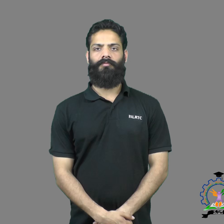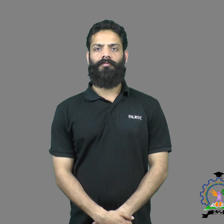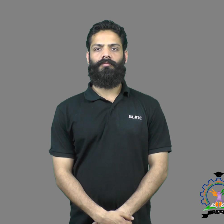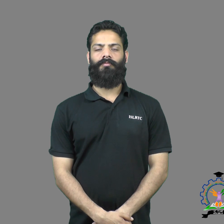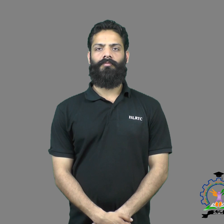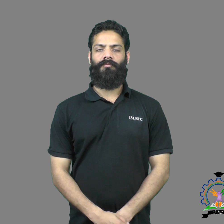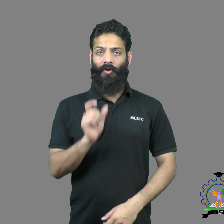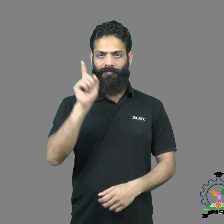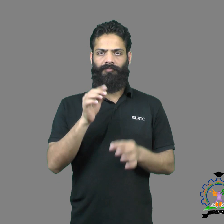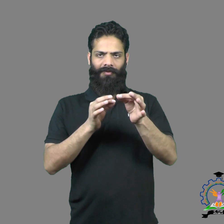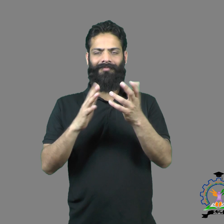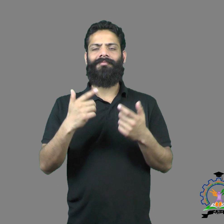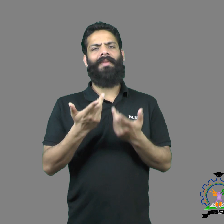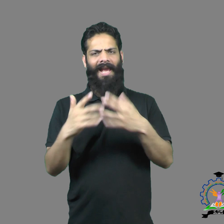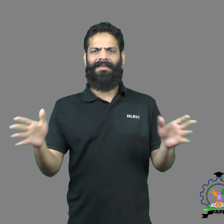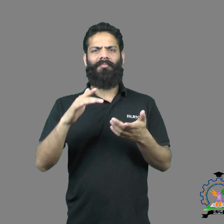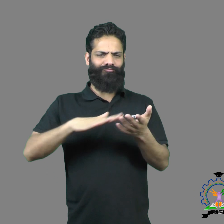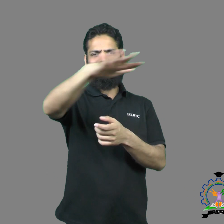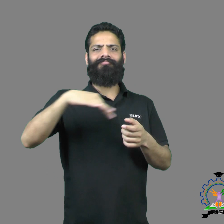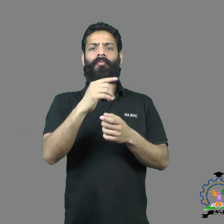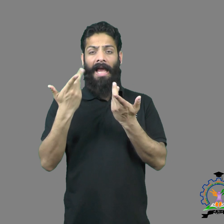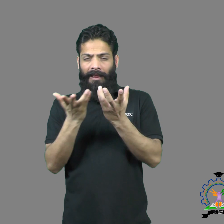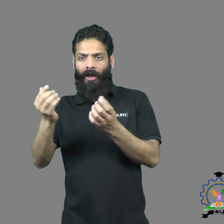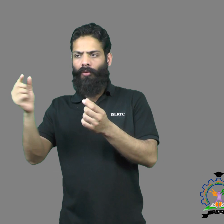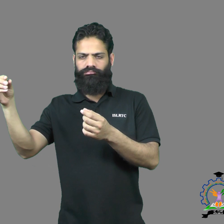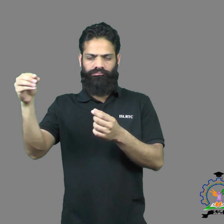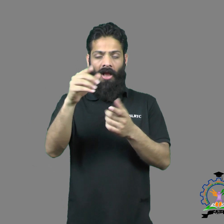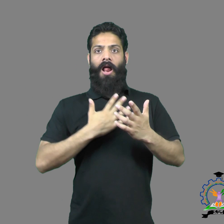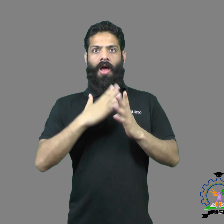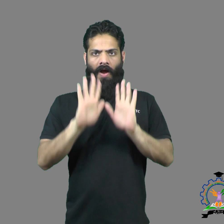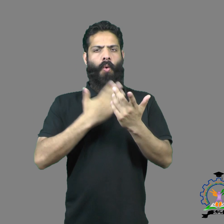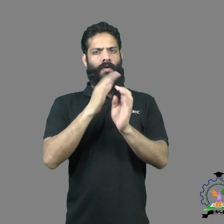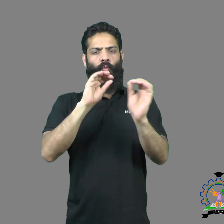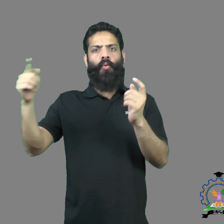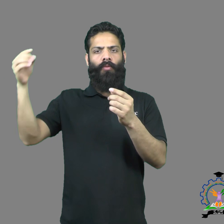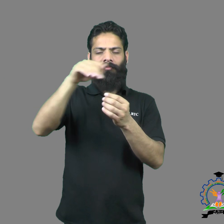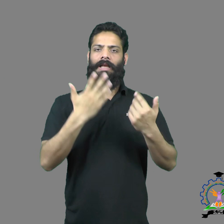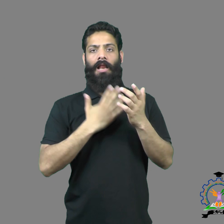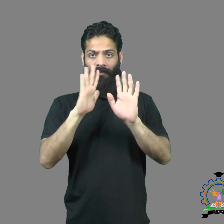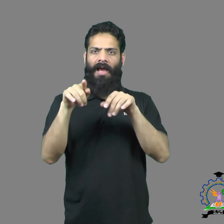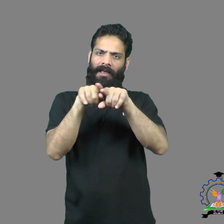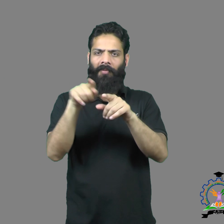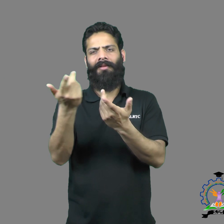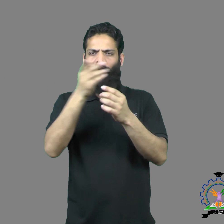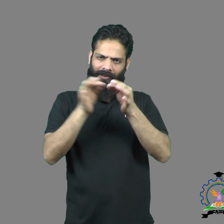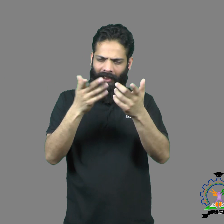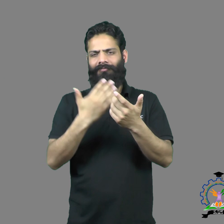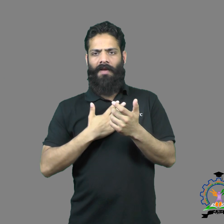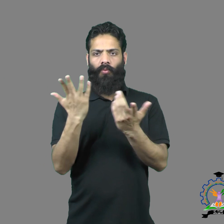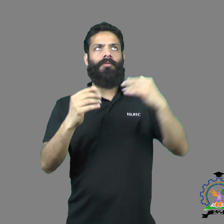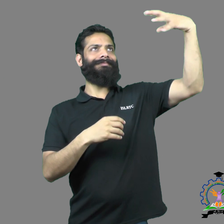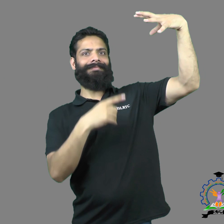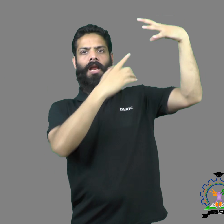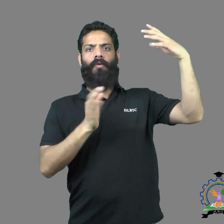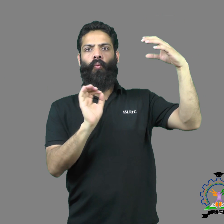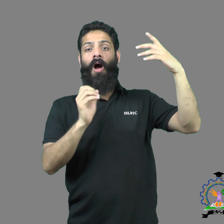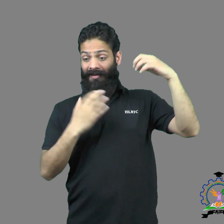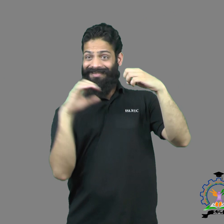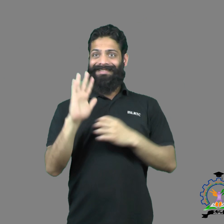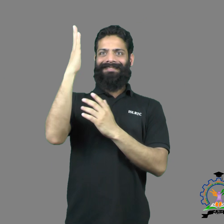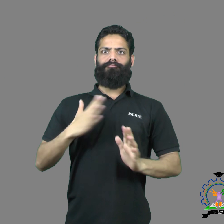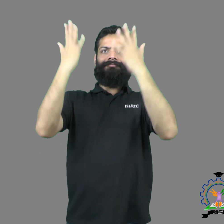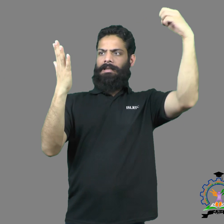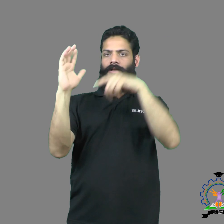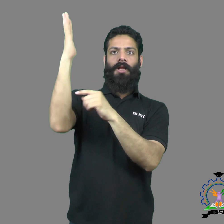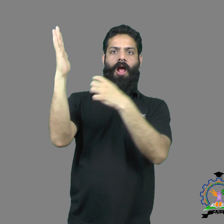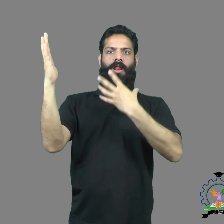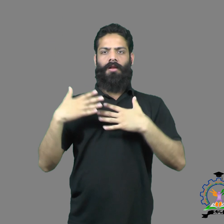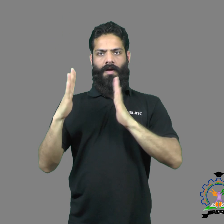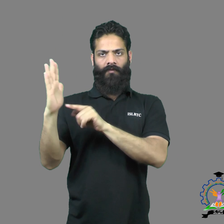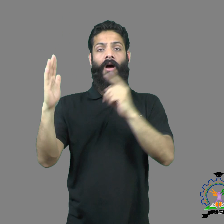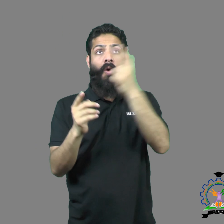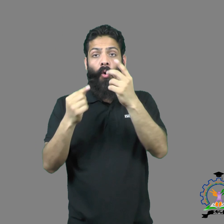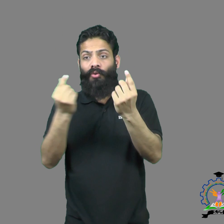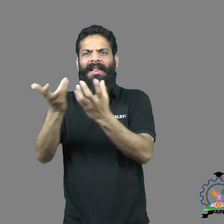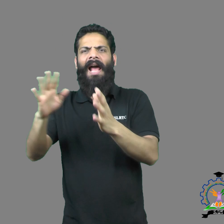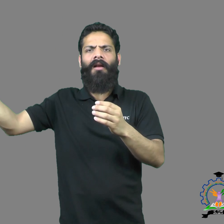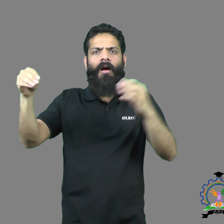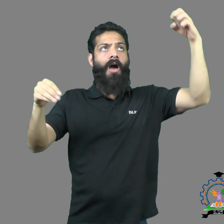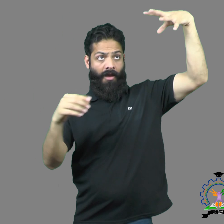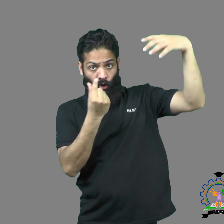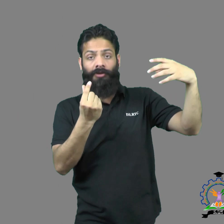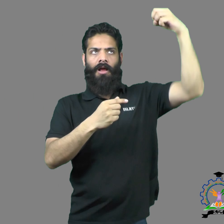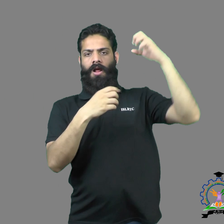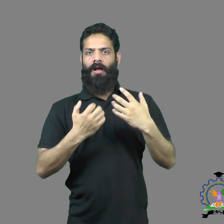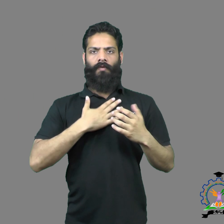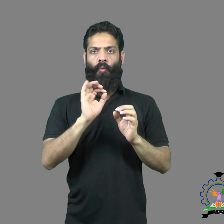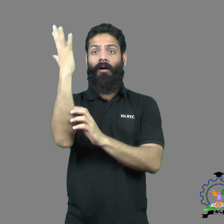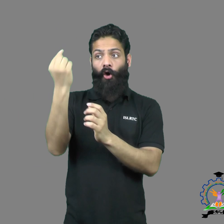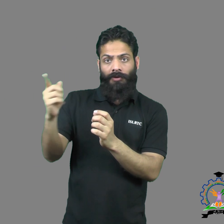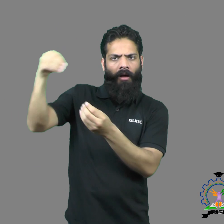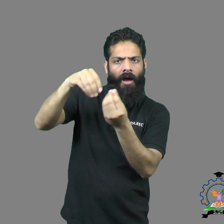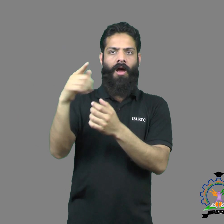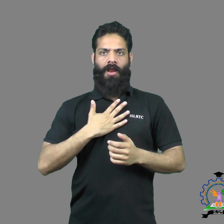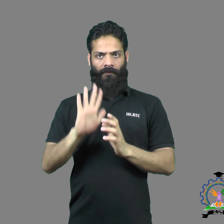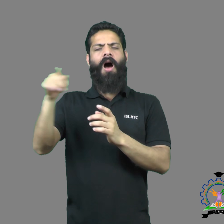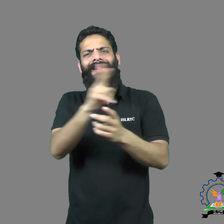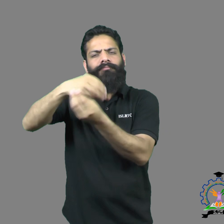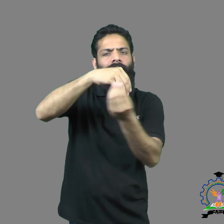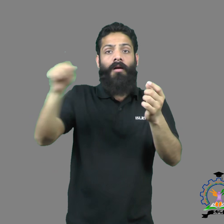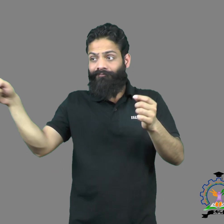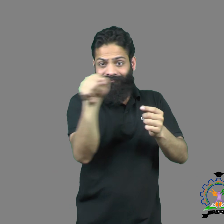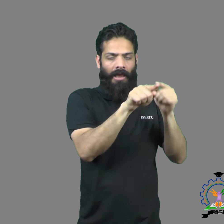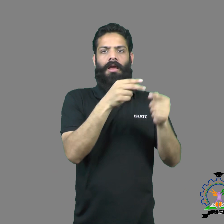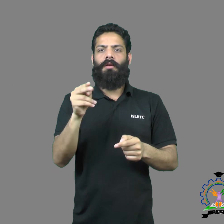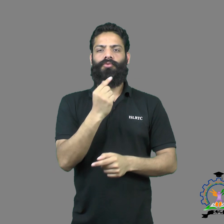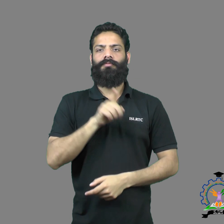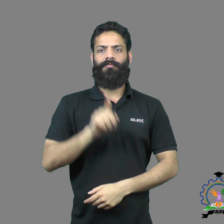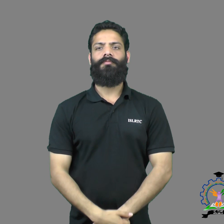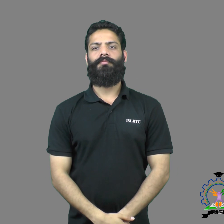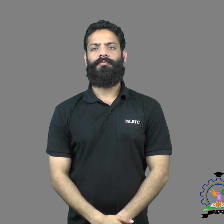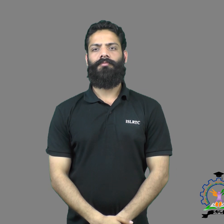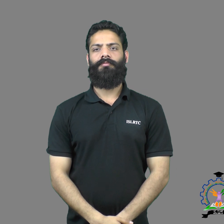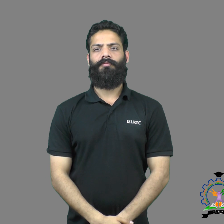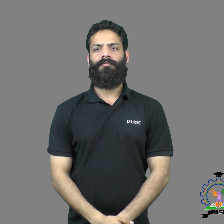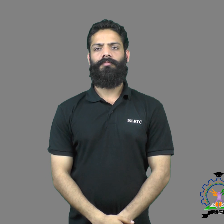Biogeochemical Cycle